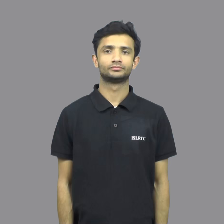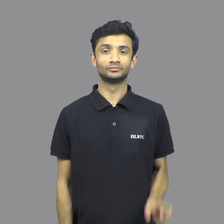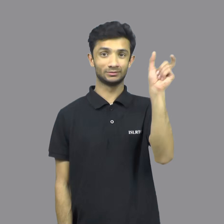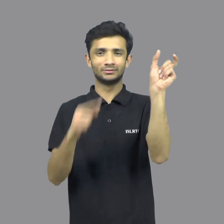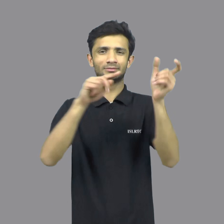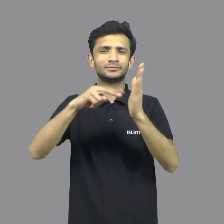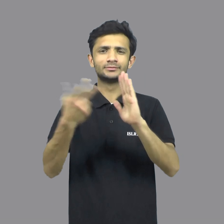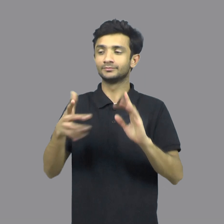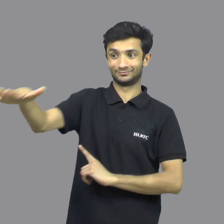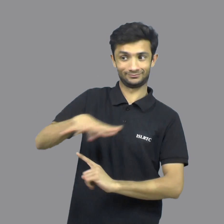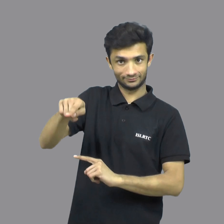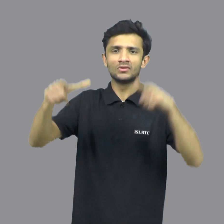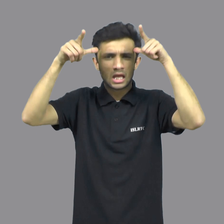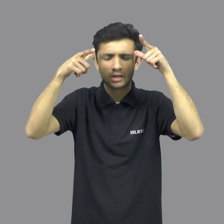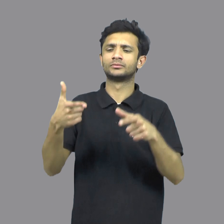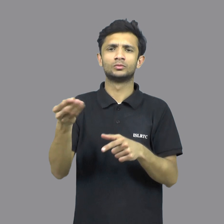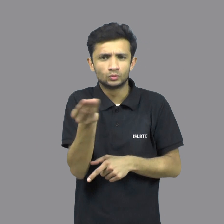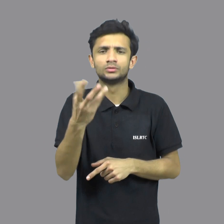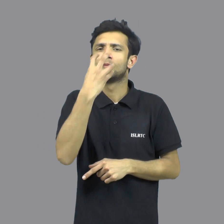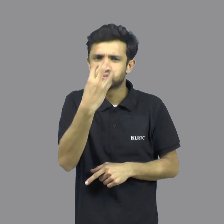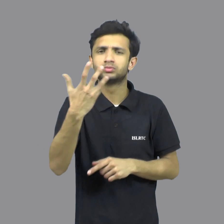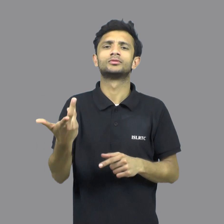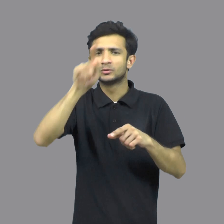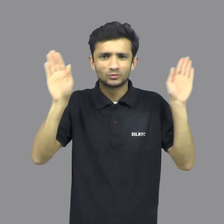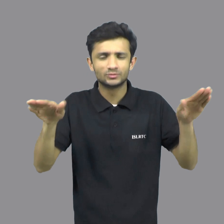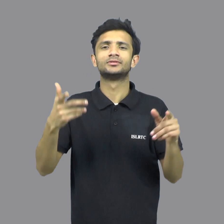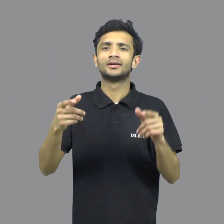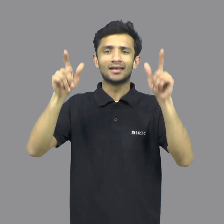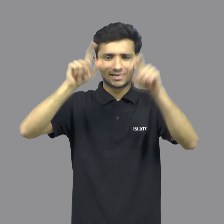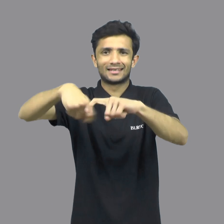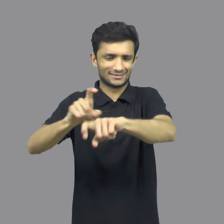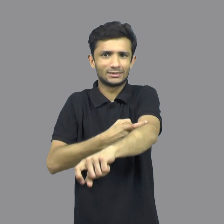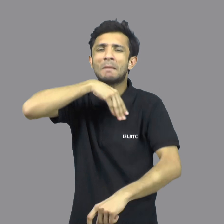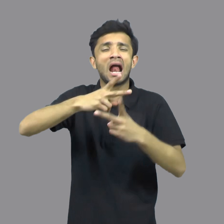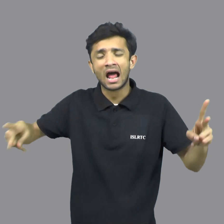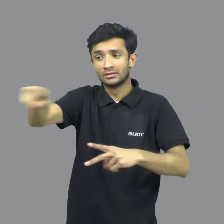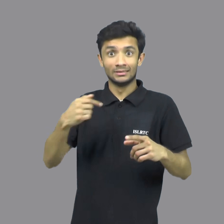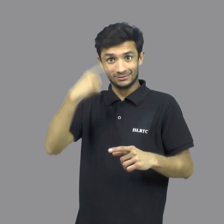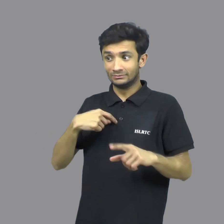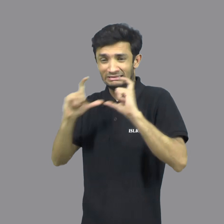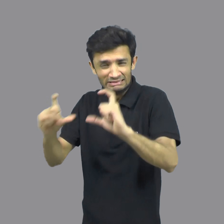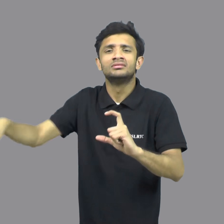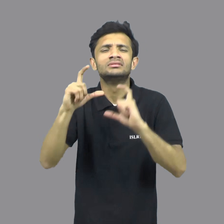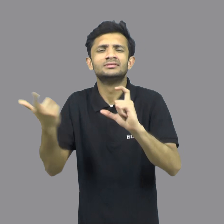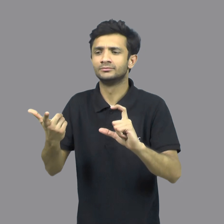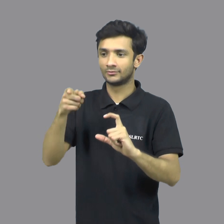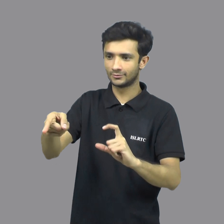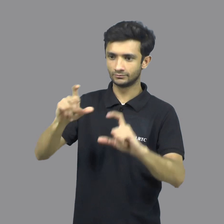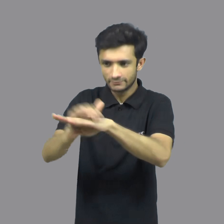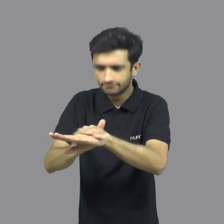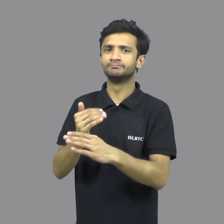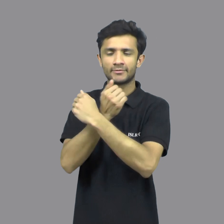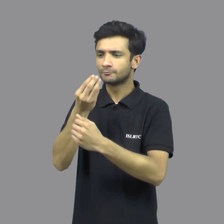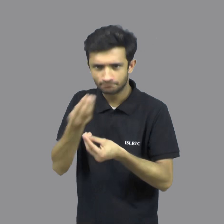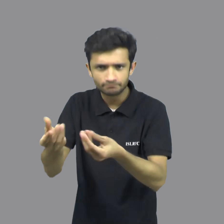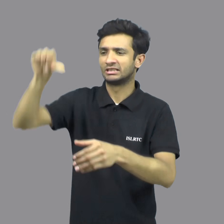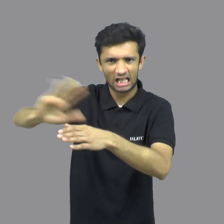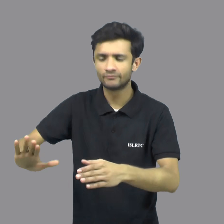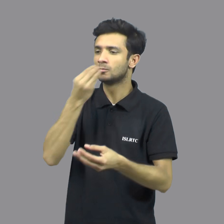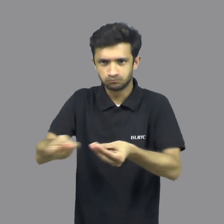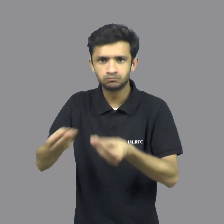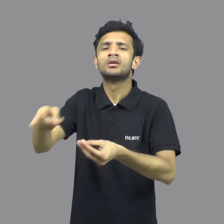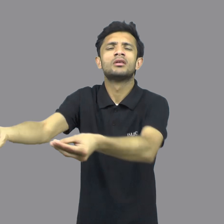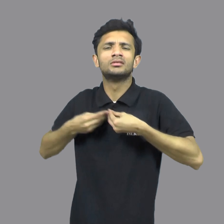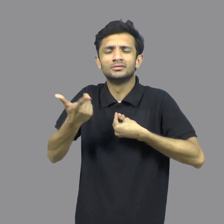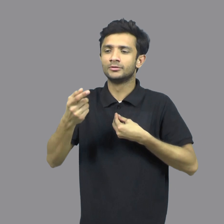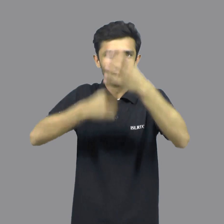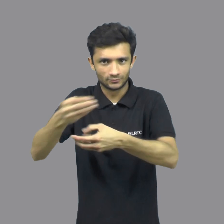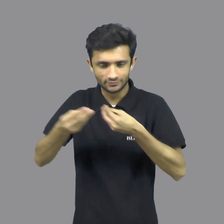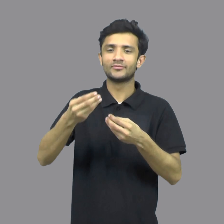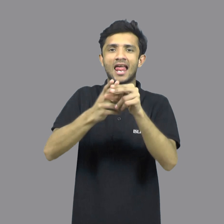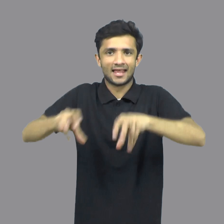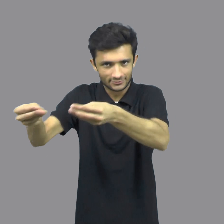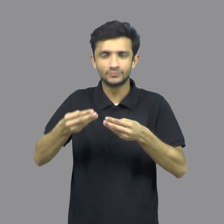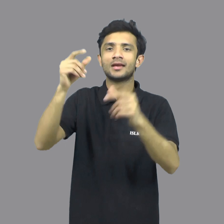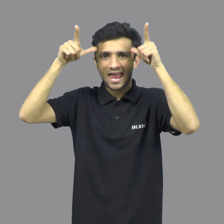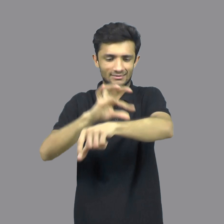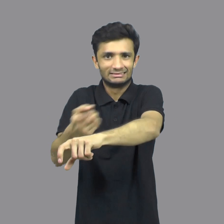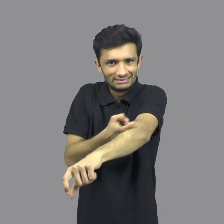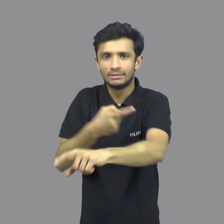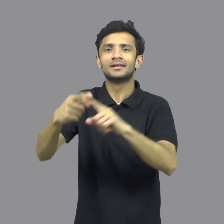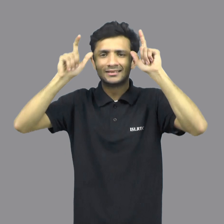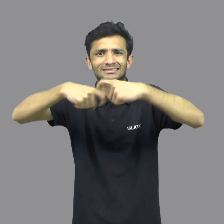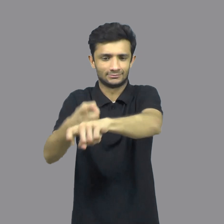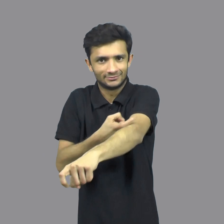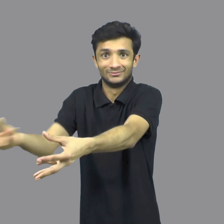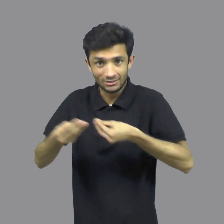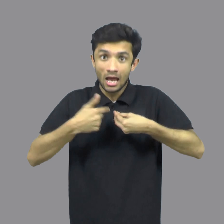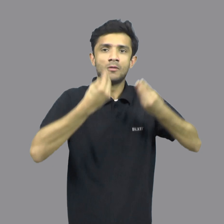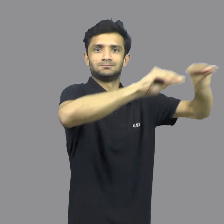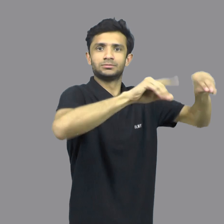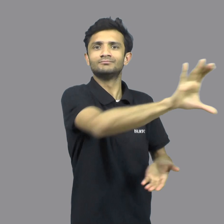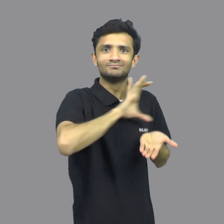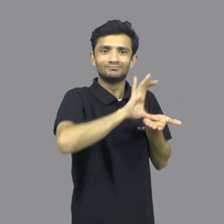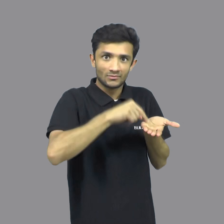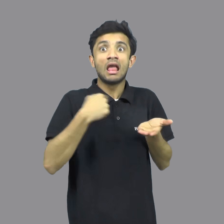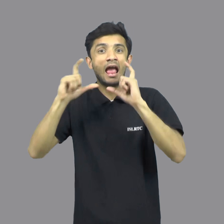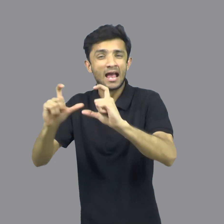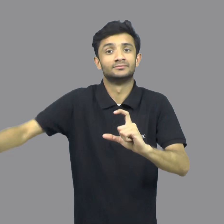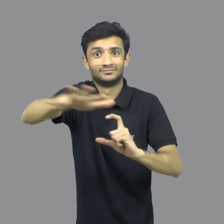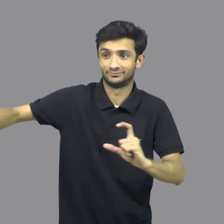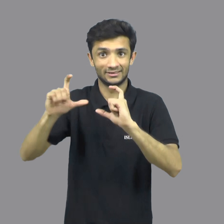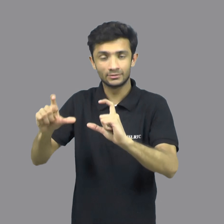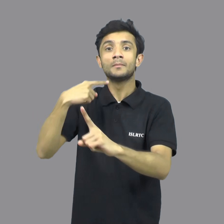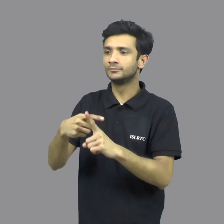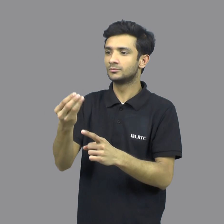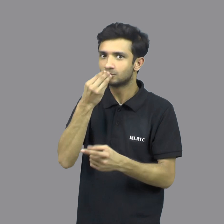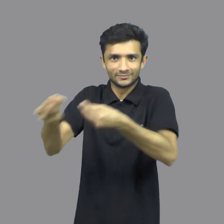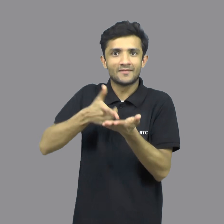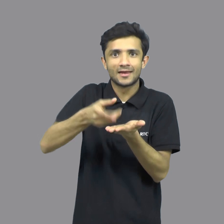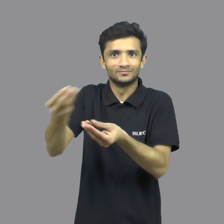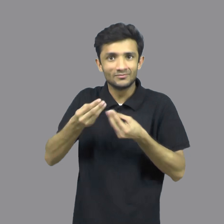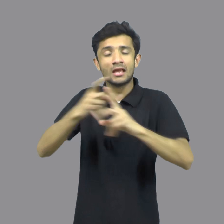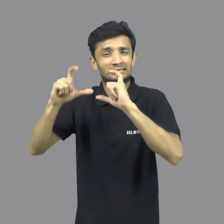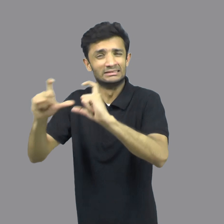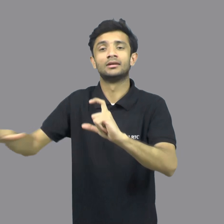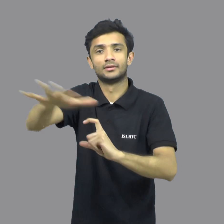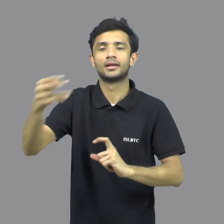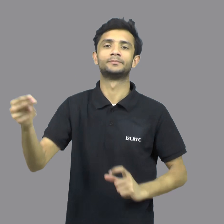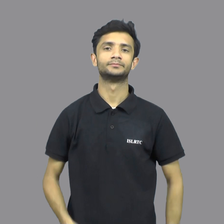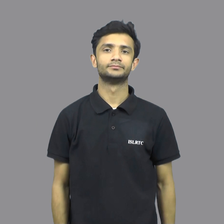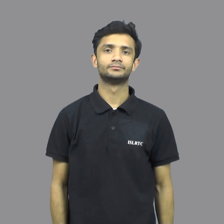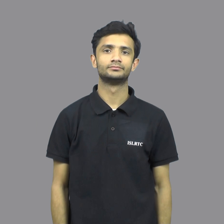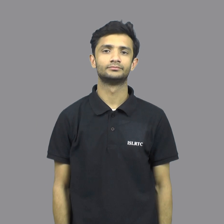Animal Husbandry